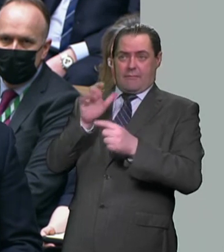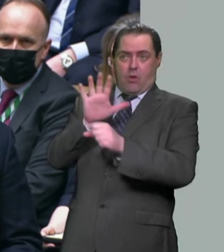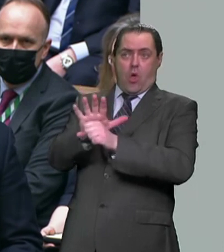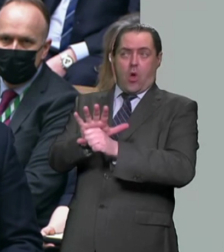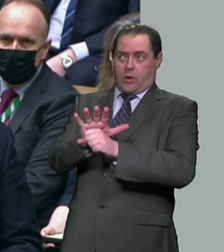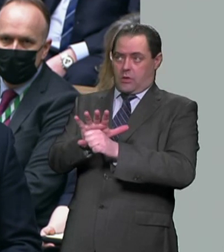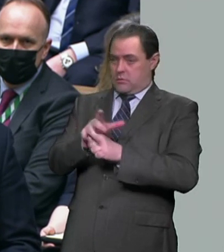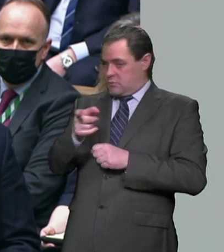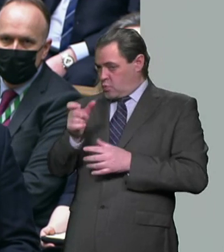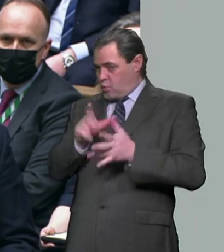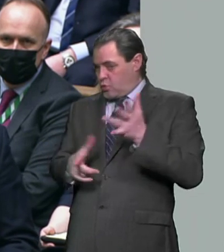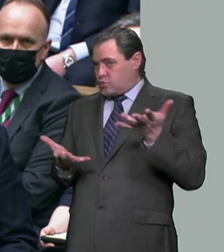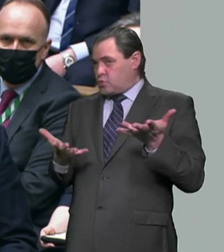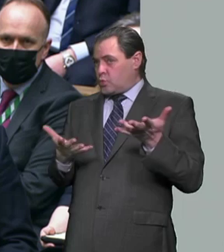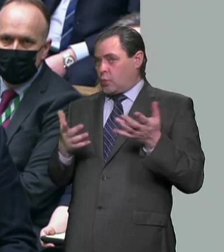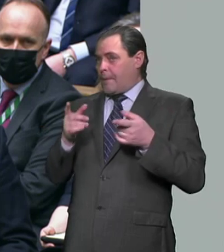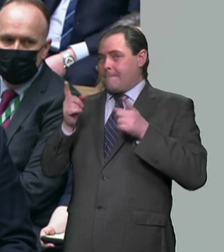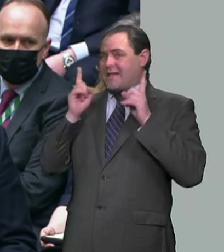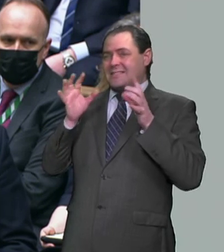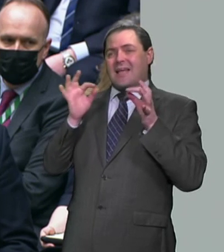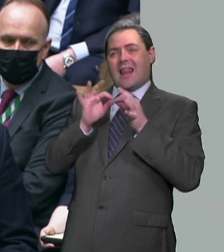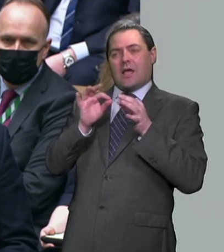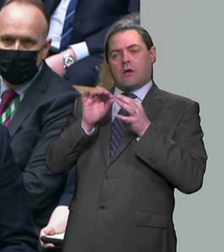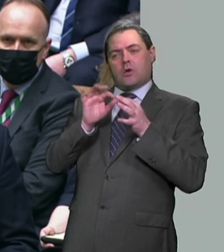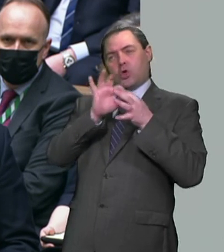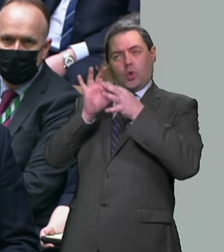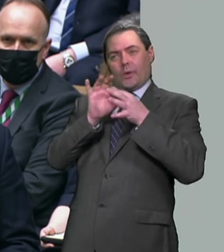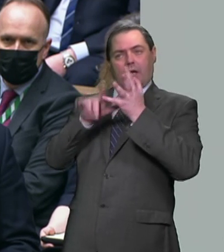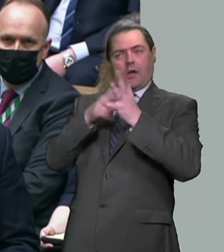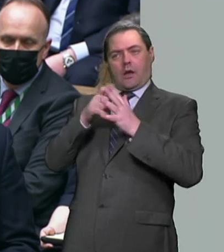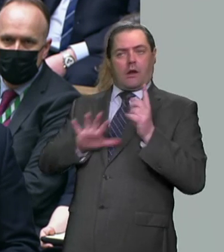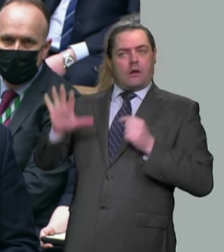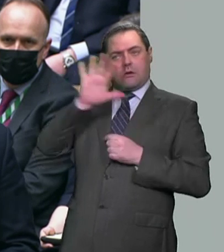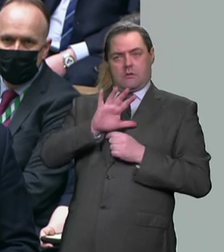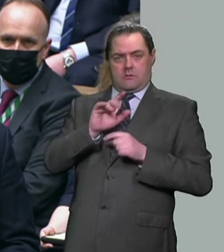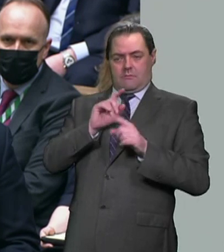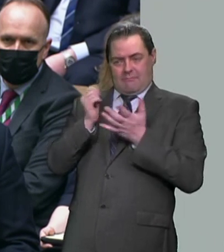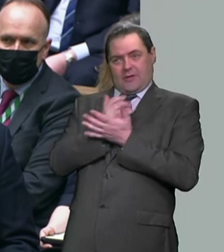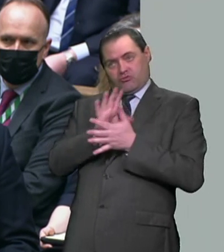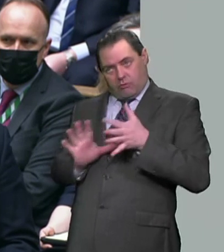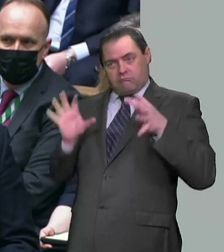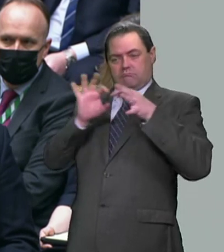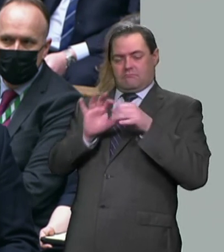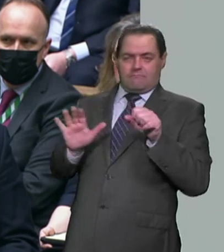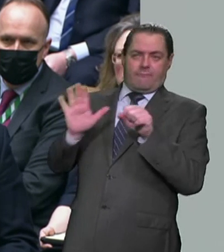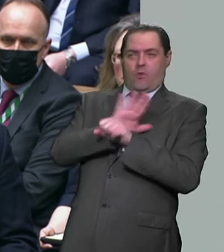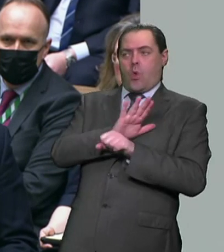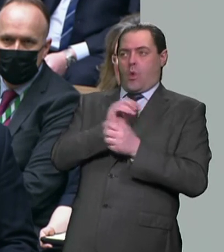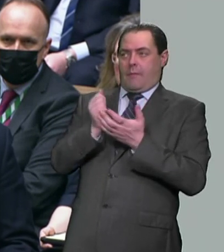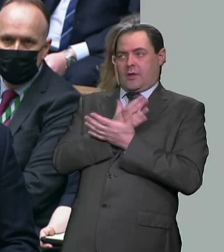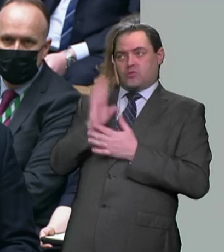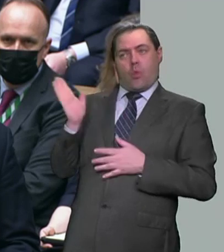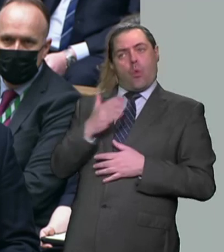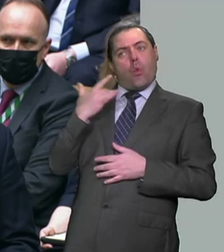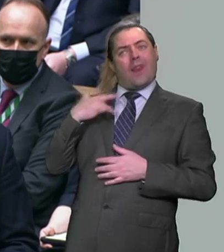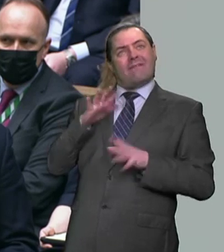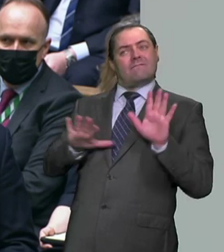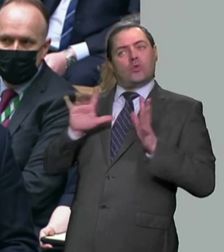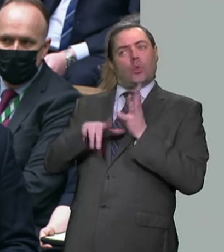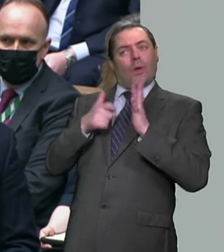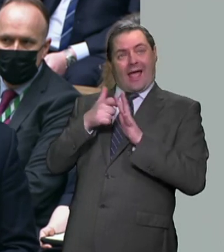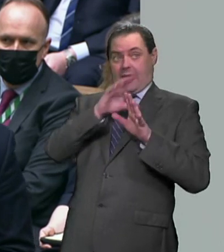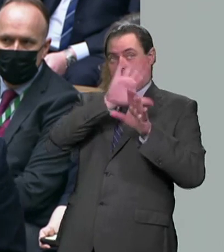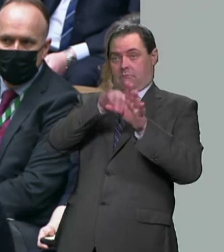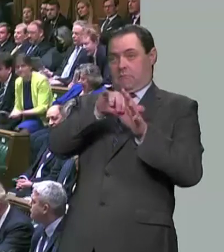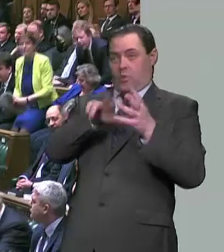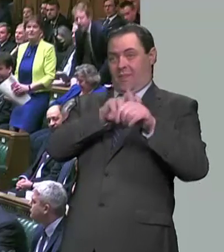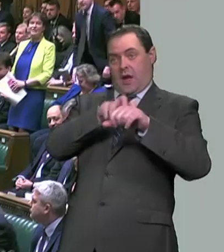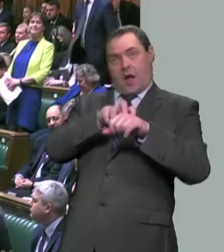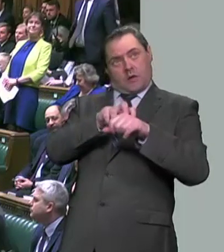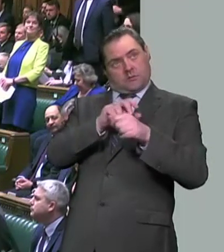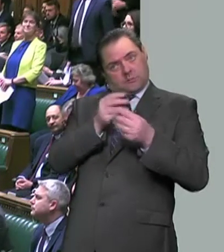What action will my right honourable Friend the Minister for the Union take to reunite the UK and uphold the interests of all its residents, including those living in Northern Ireland?